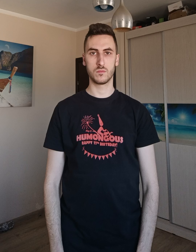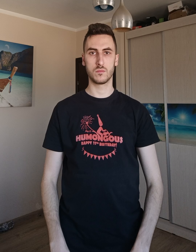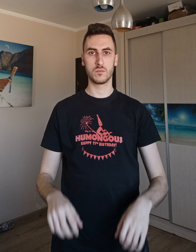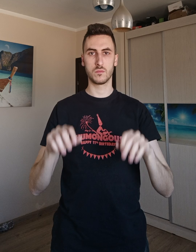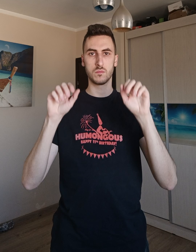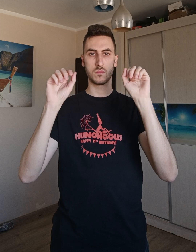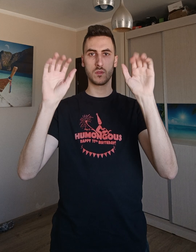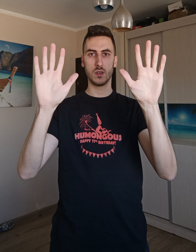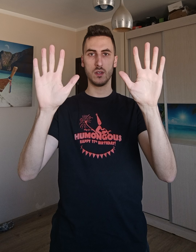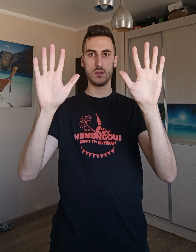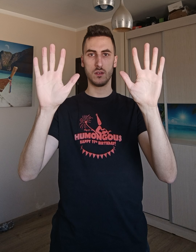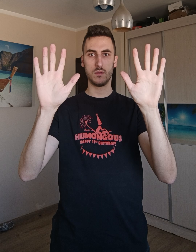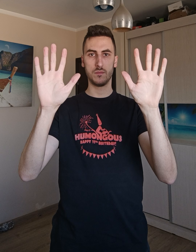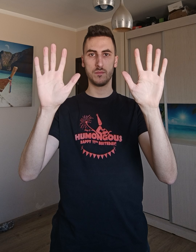עשר